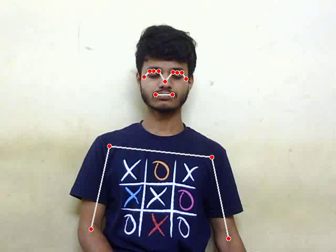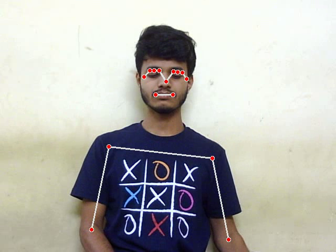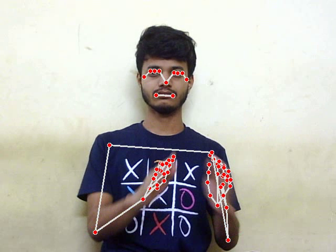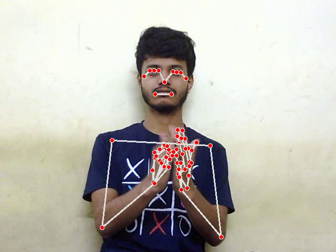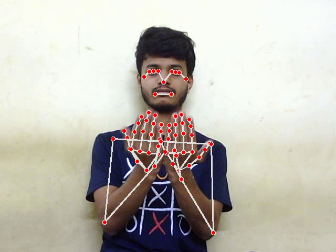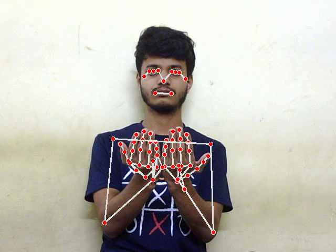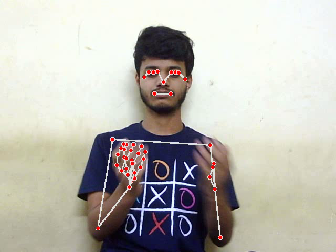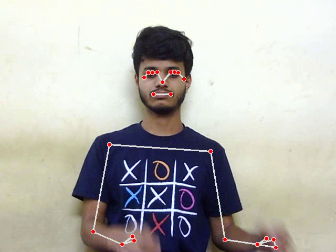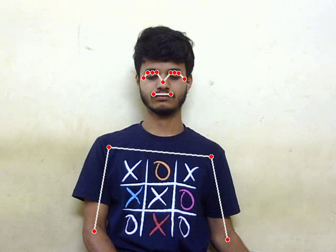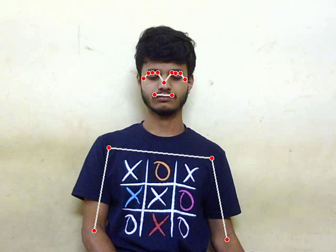book